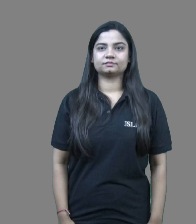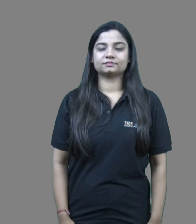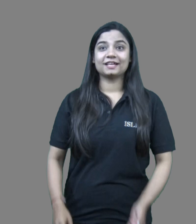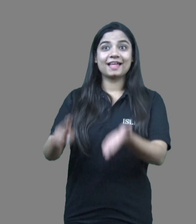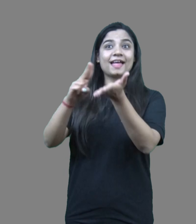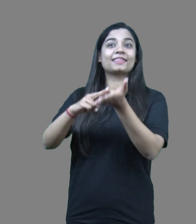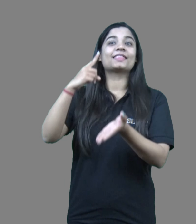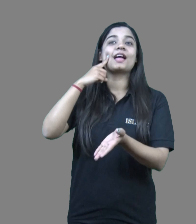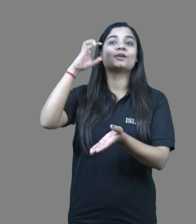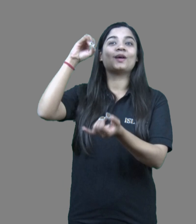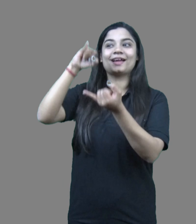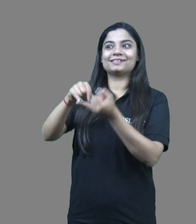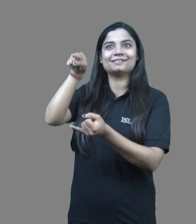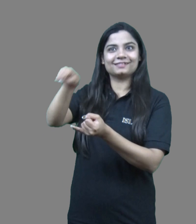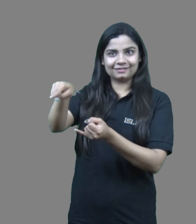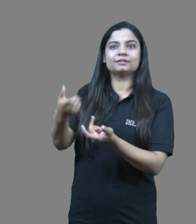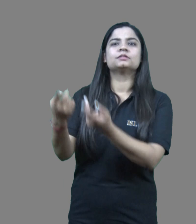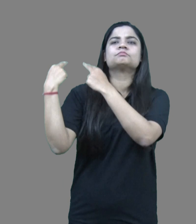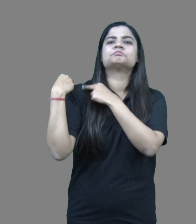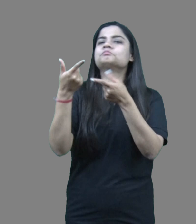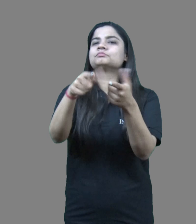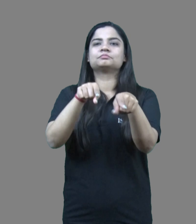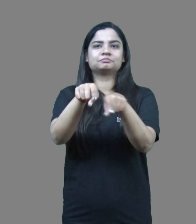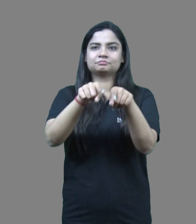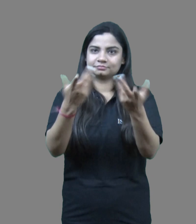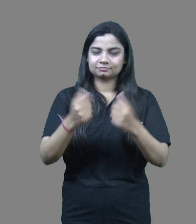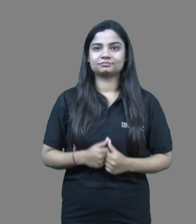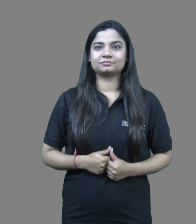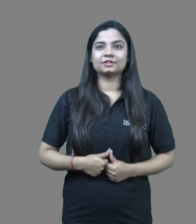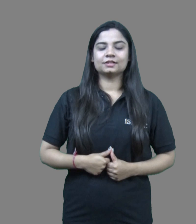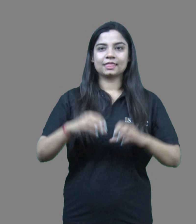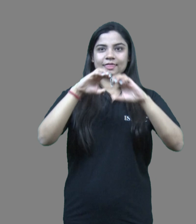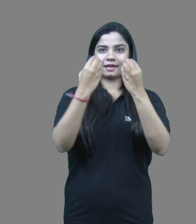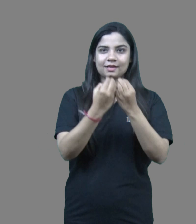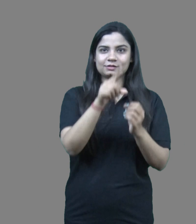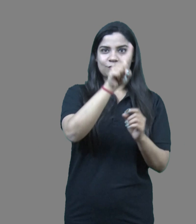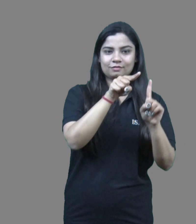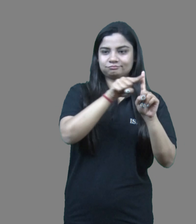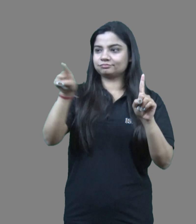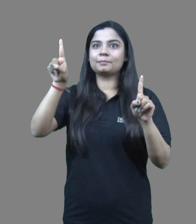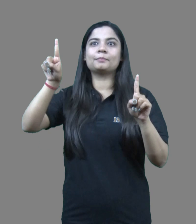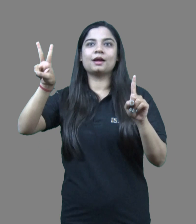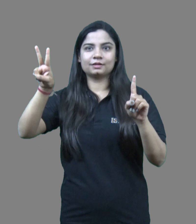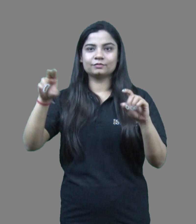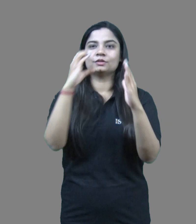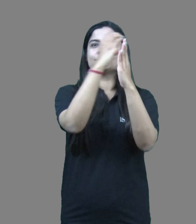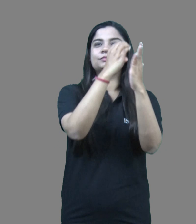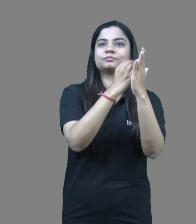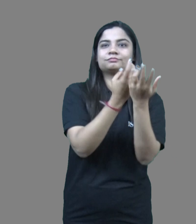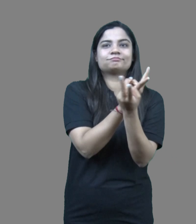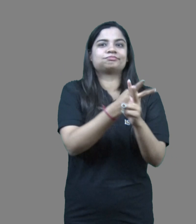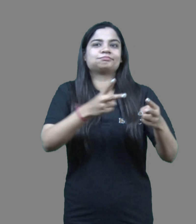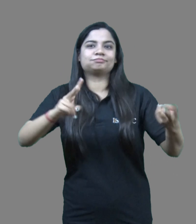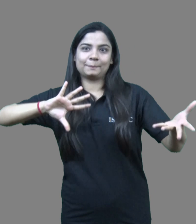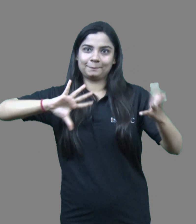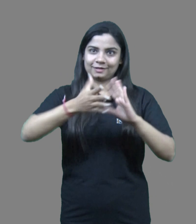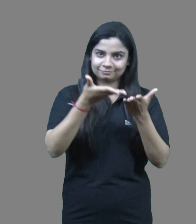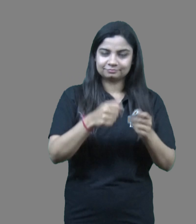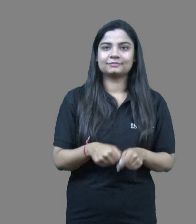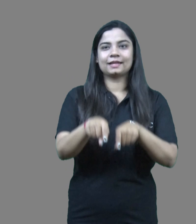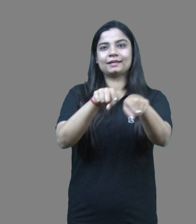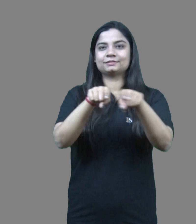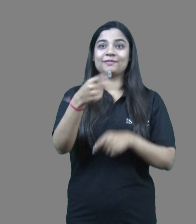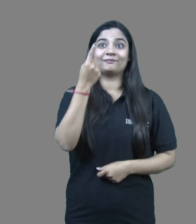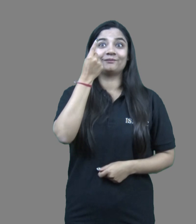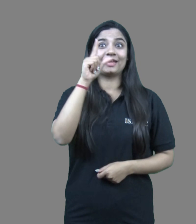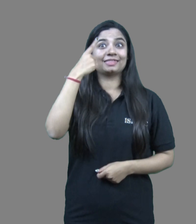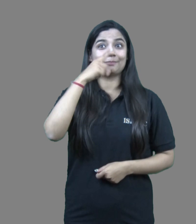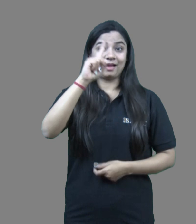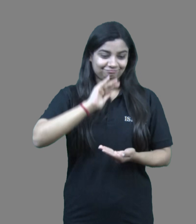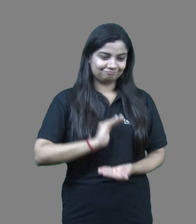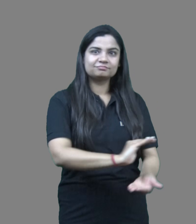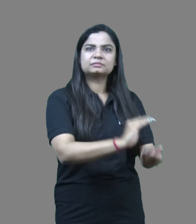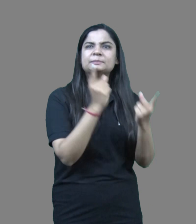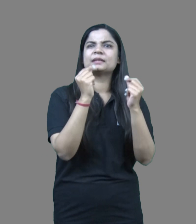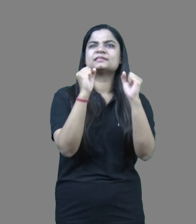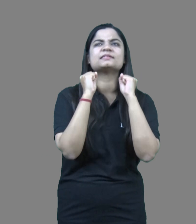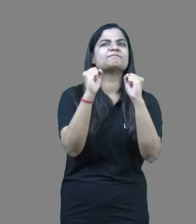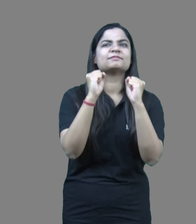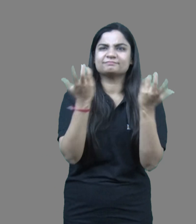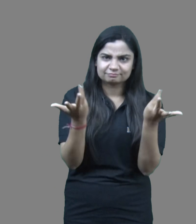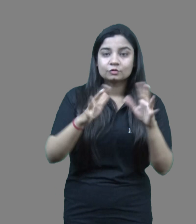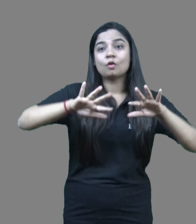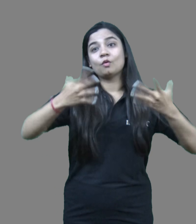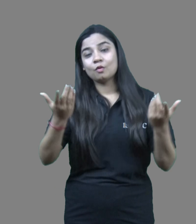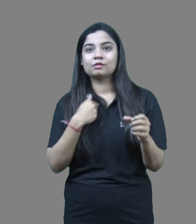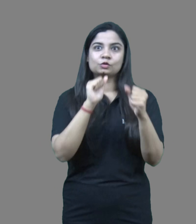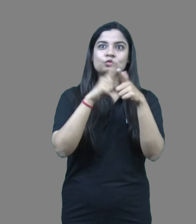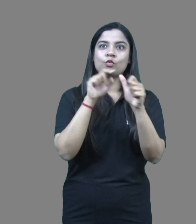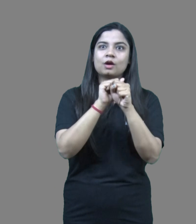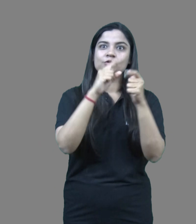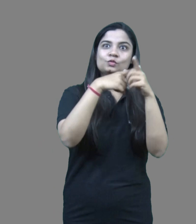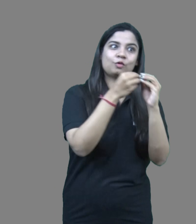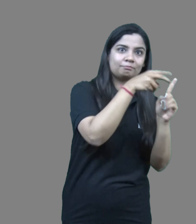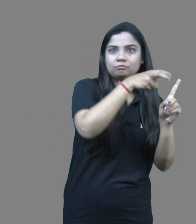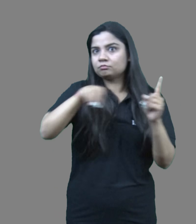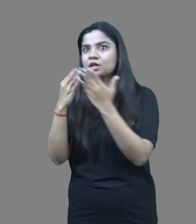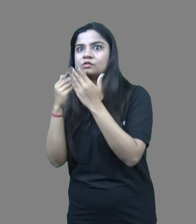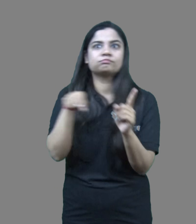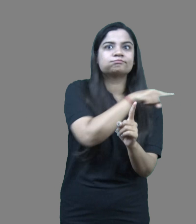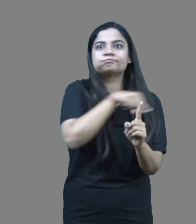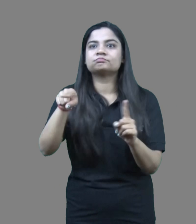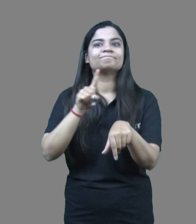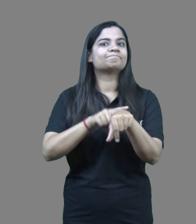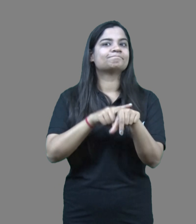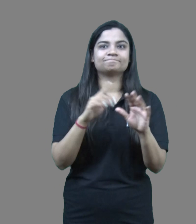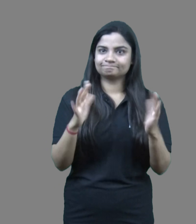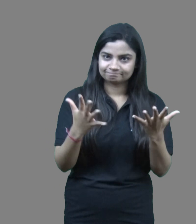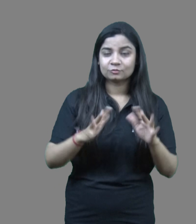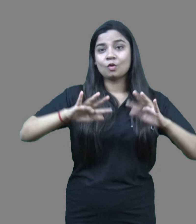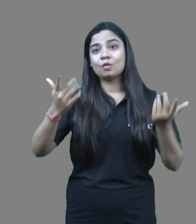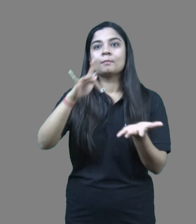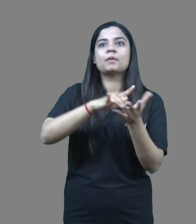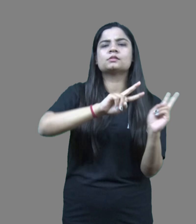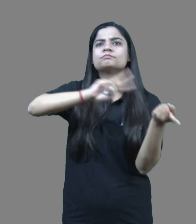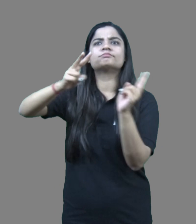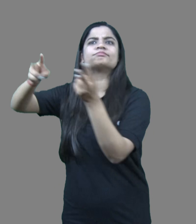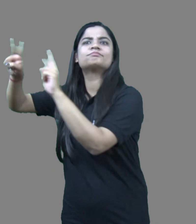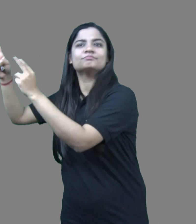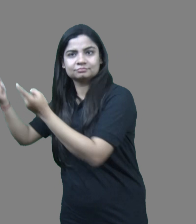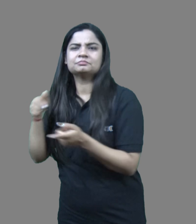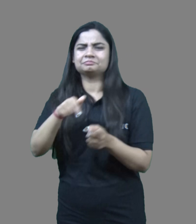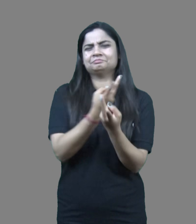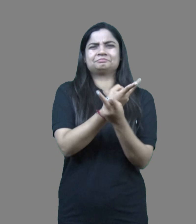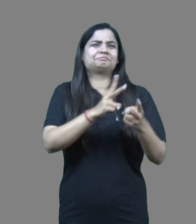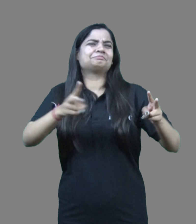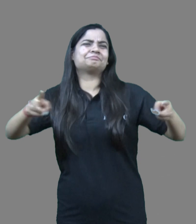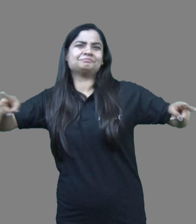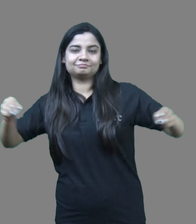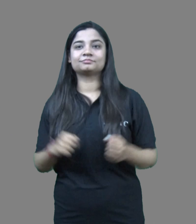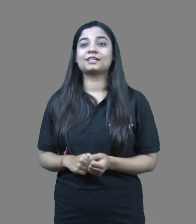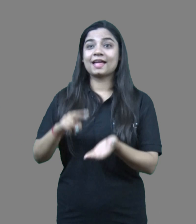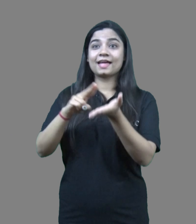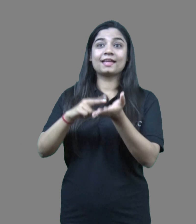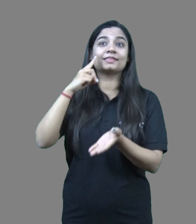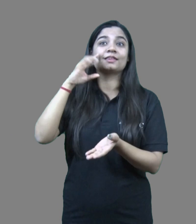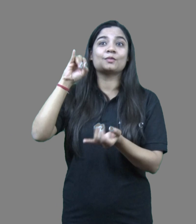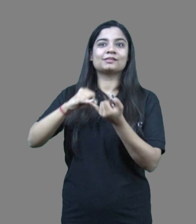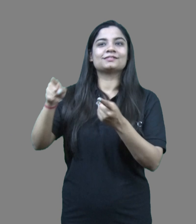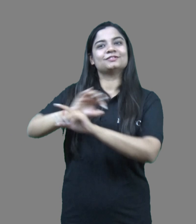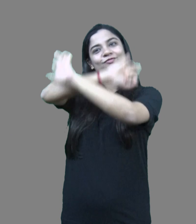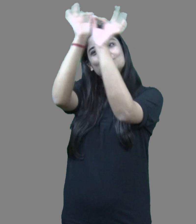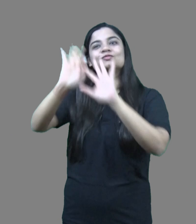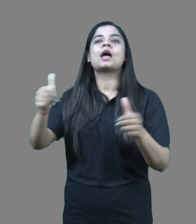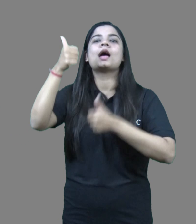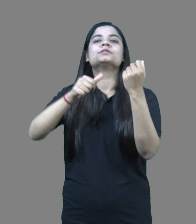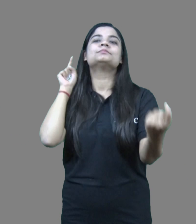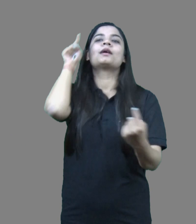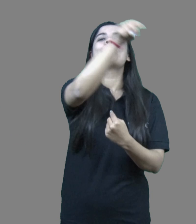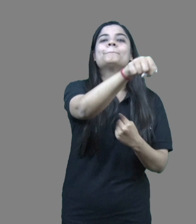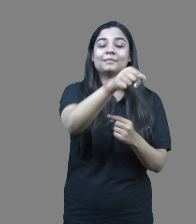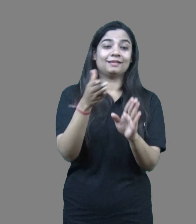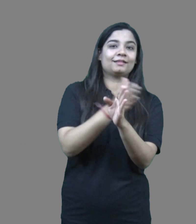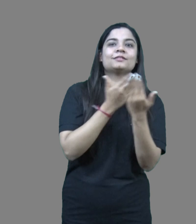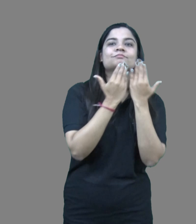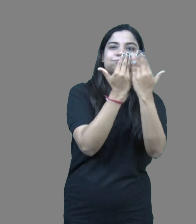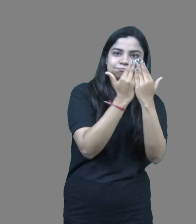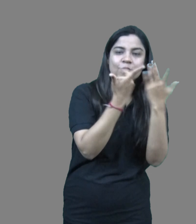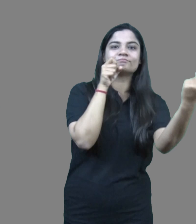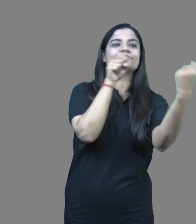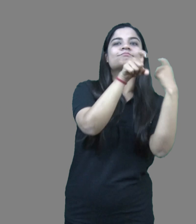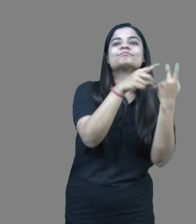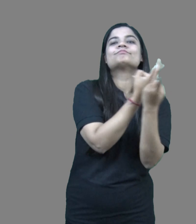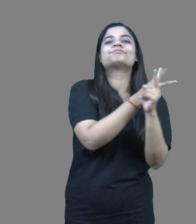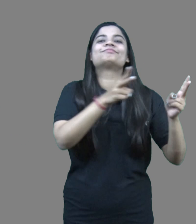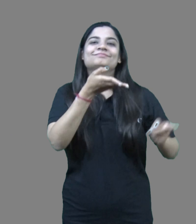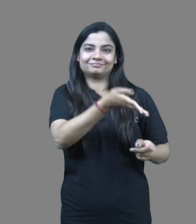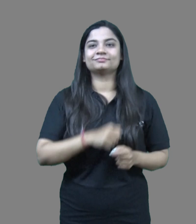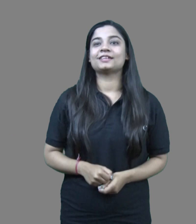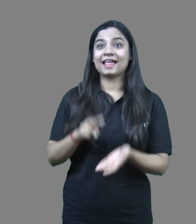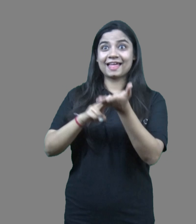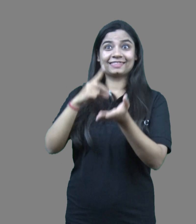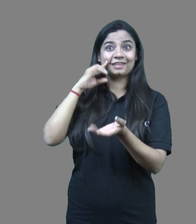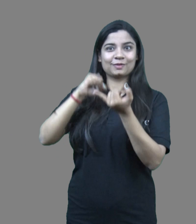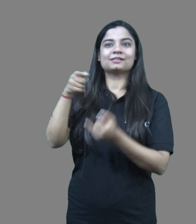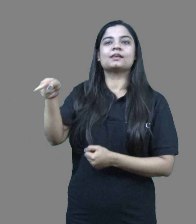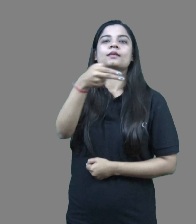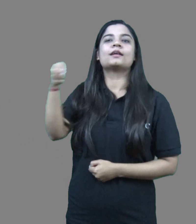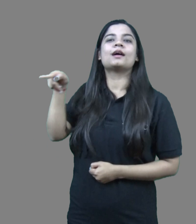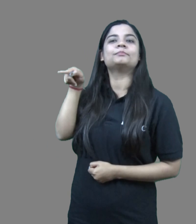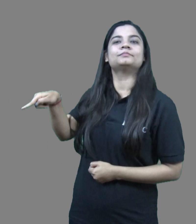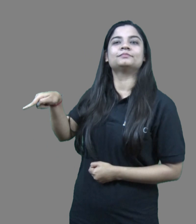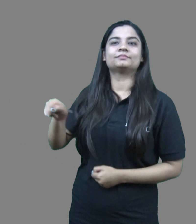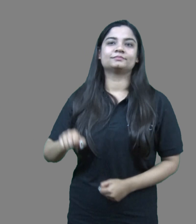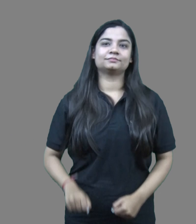National Institute of Open Schooling (NIOS)